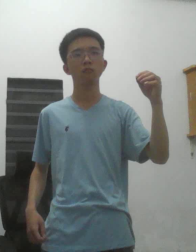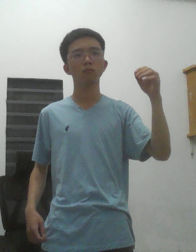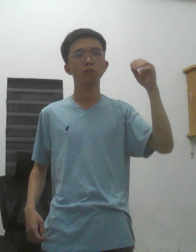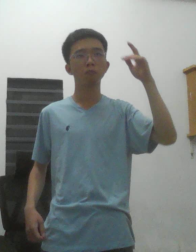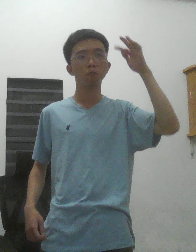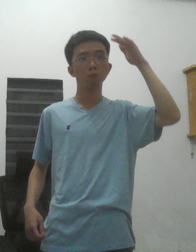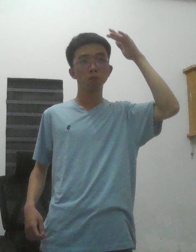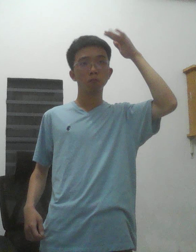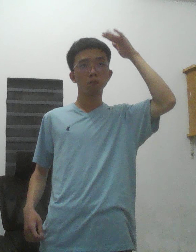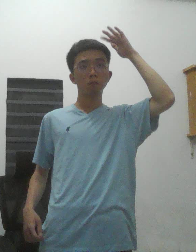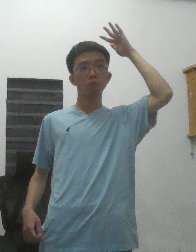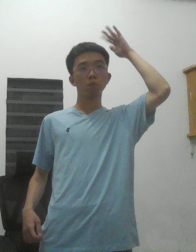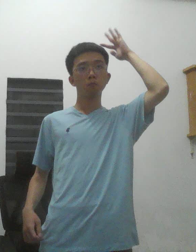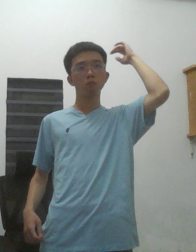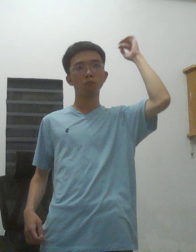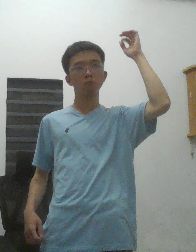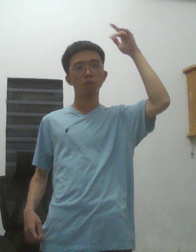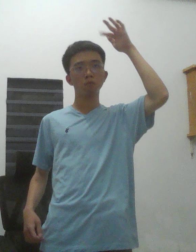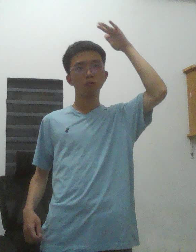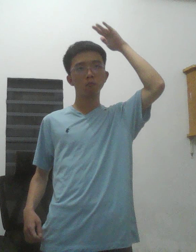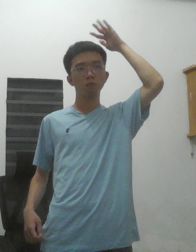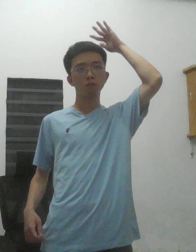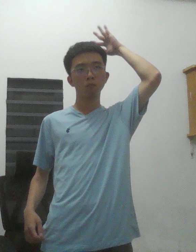vo ly